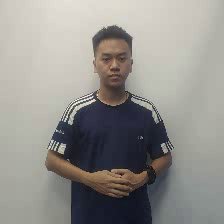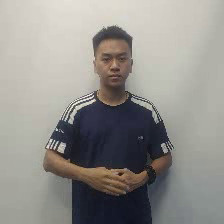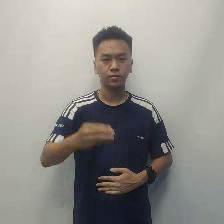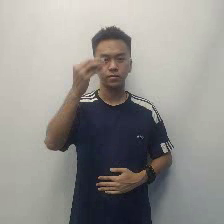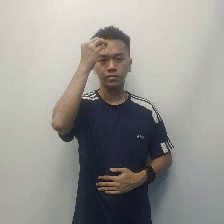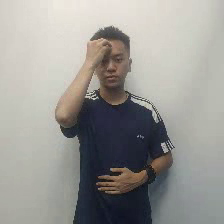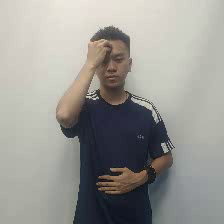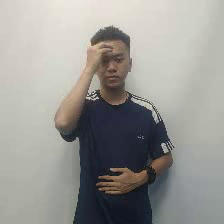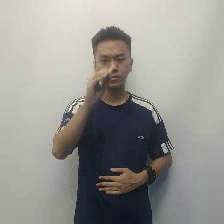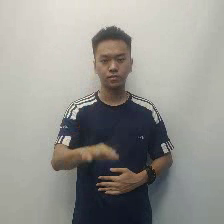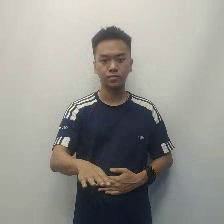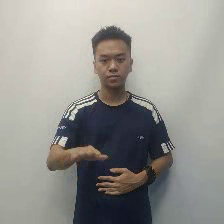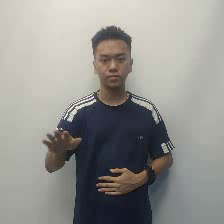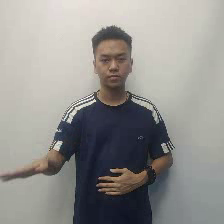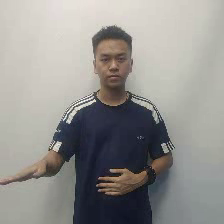Học sinh